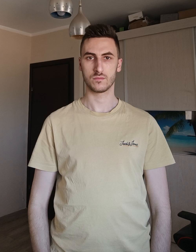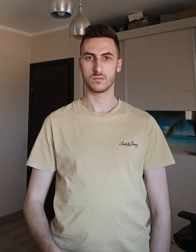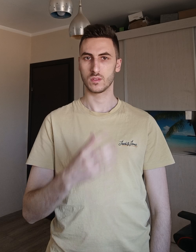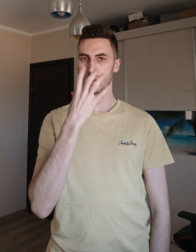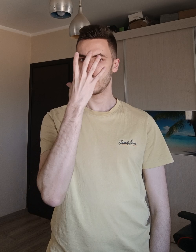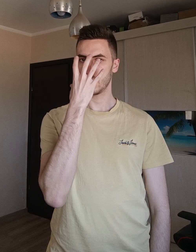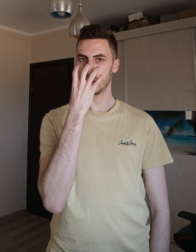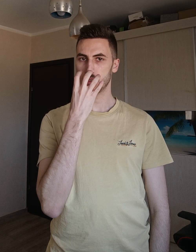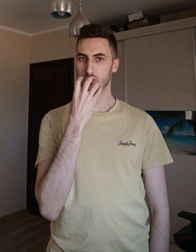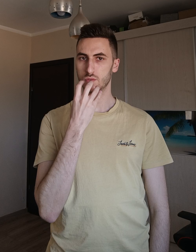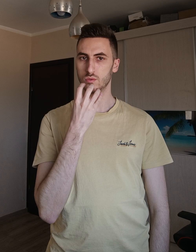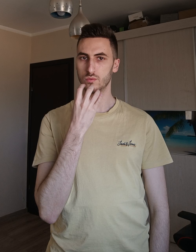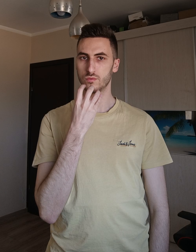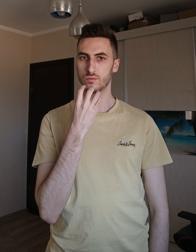עצוב